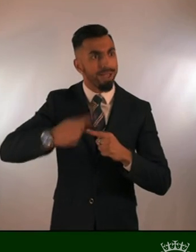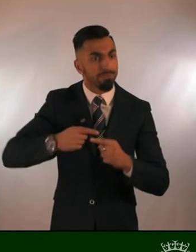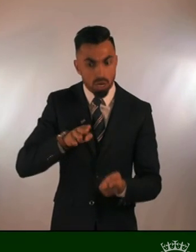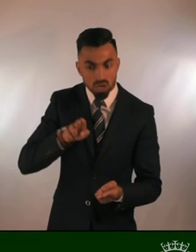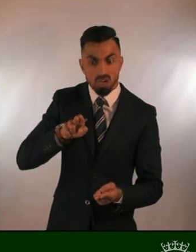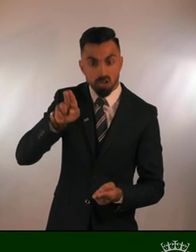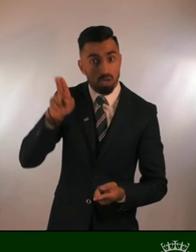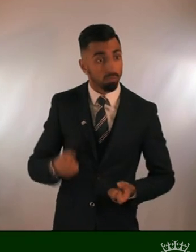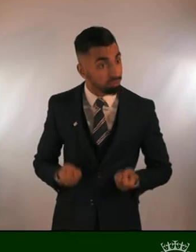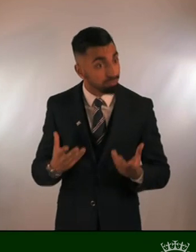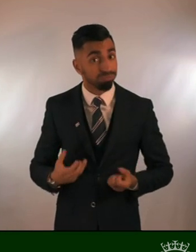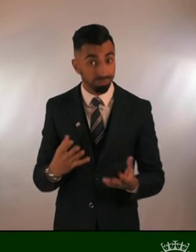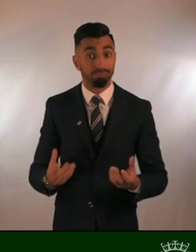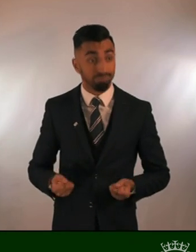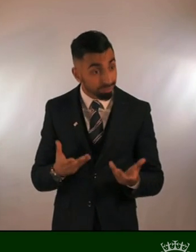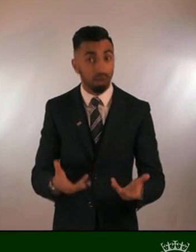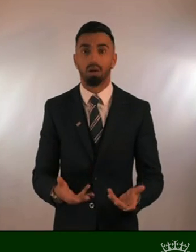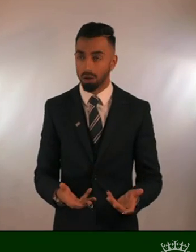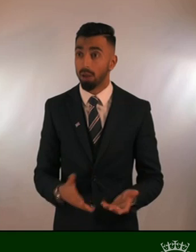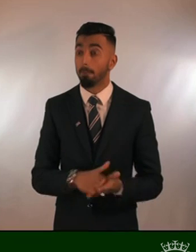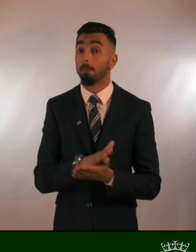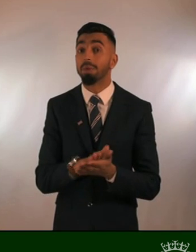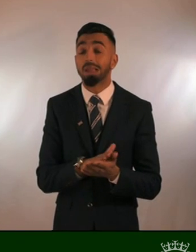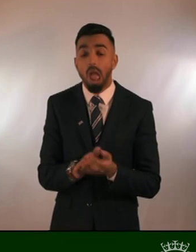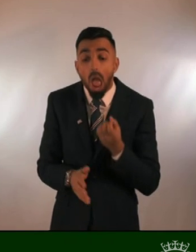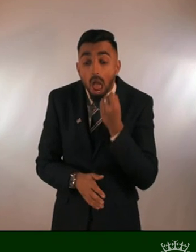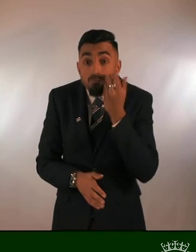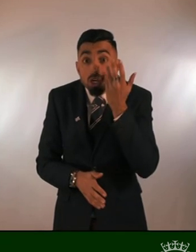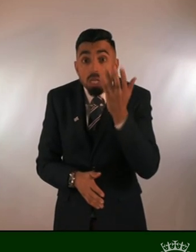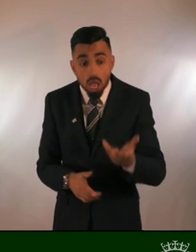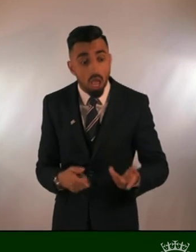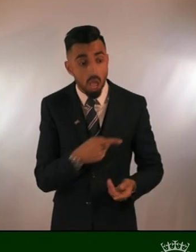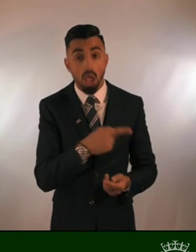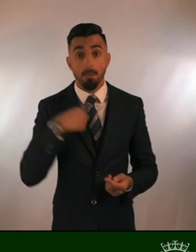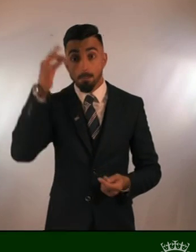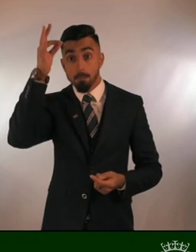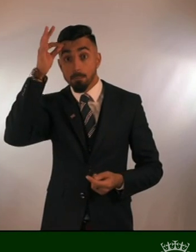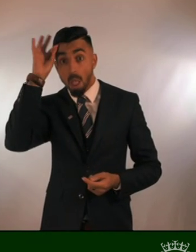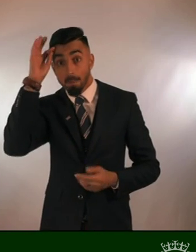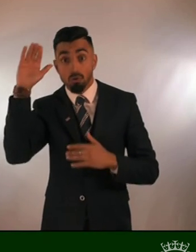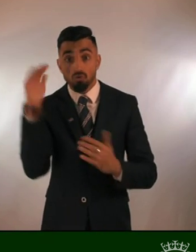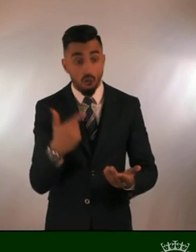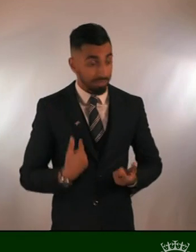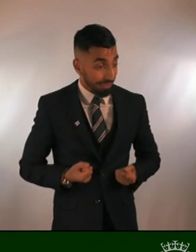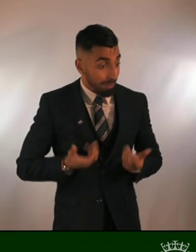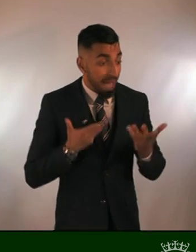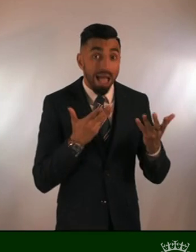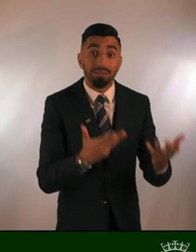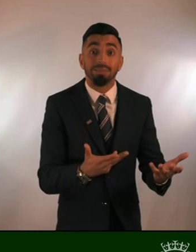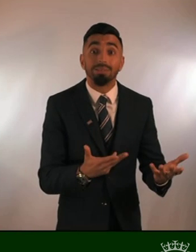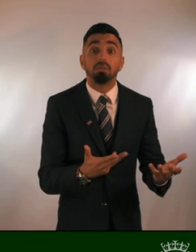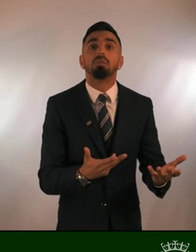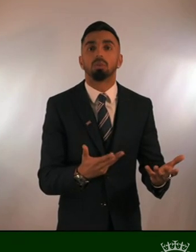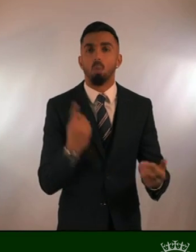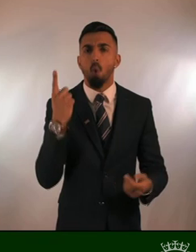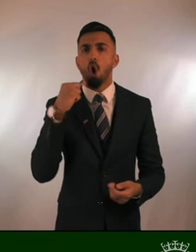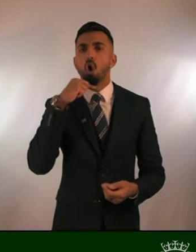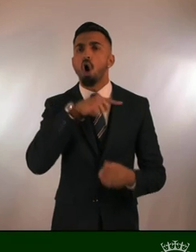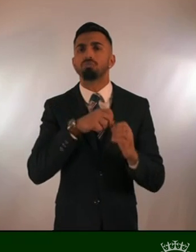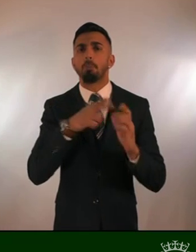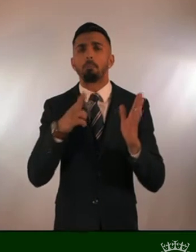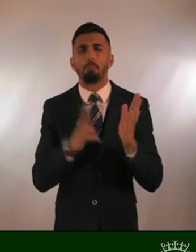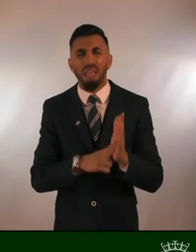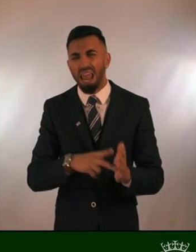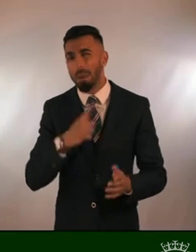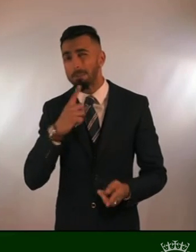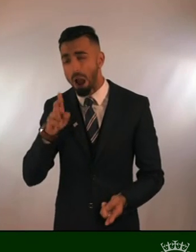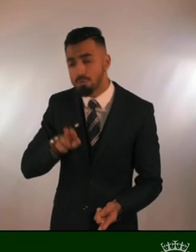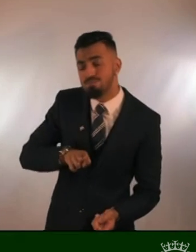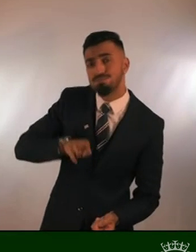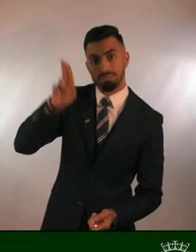That means that by the end of this Parliament, day-to-day spending on public services will be £100 billion higher in cash terms than it is today.